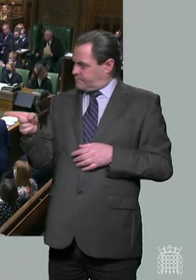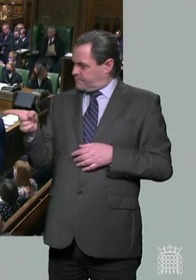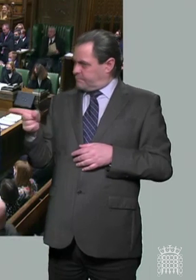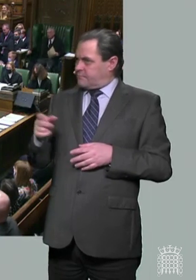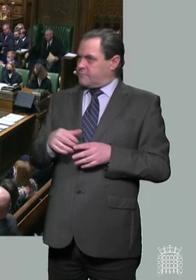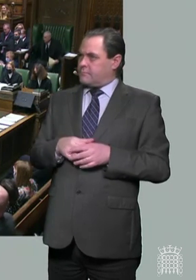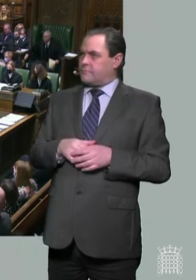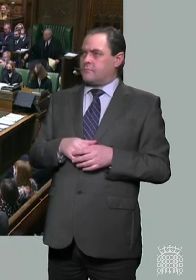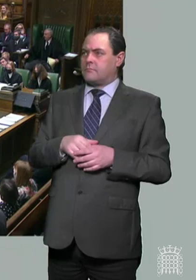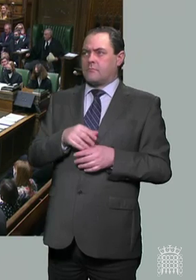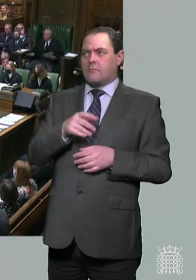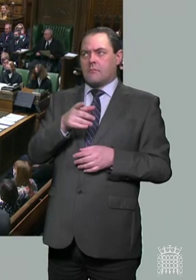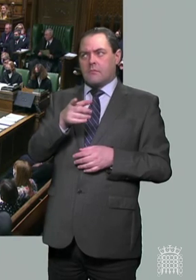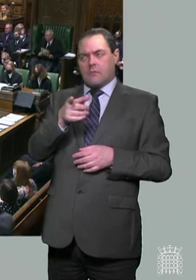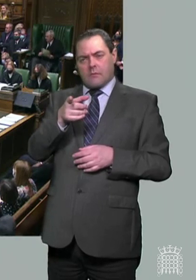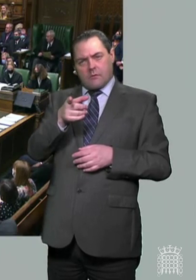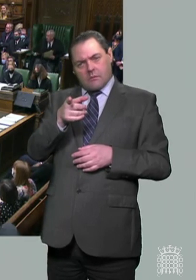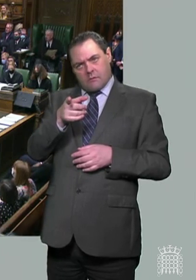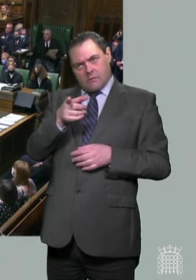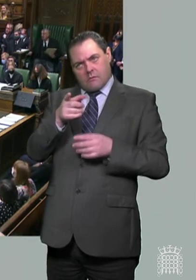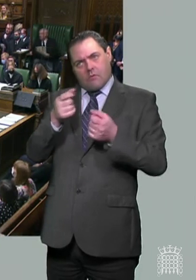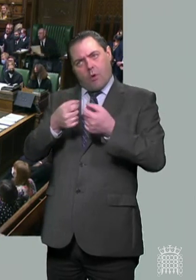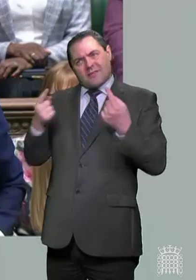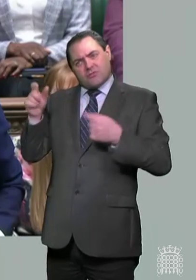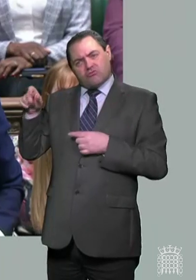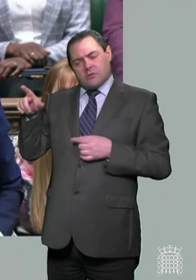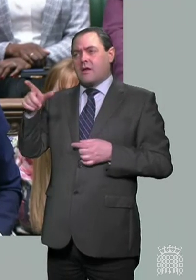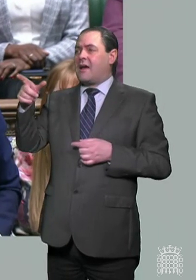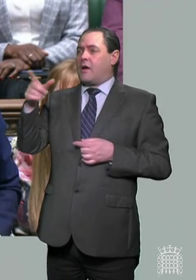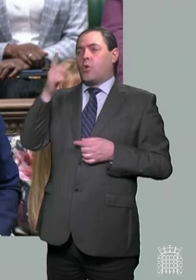There is an alternative.